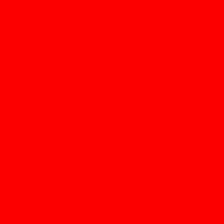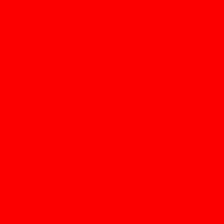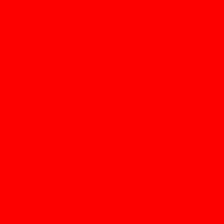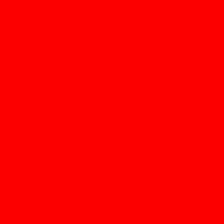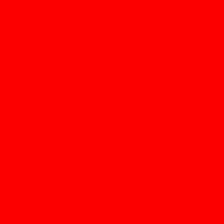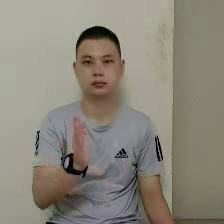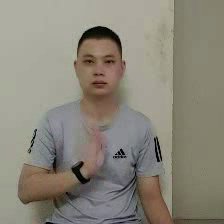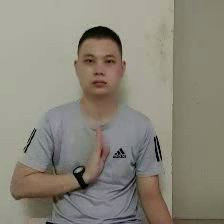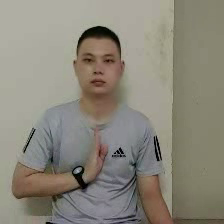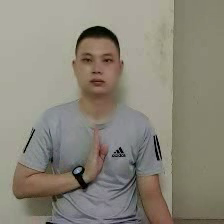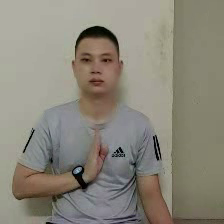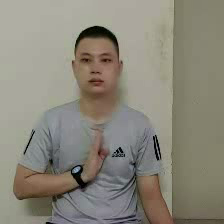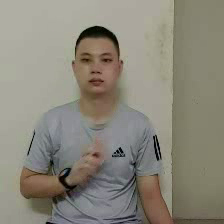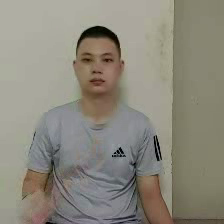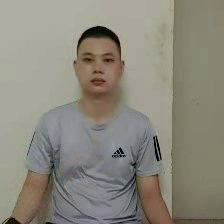Xin phép